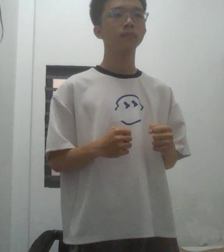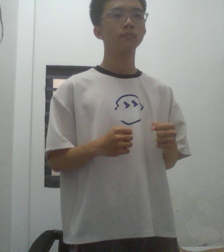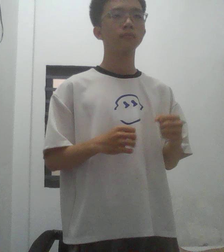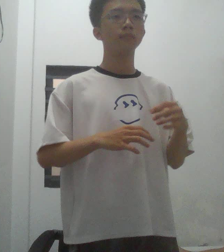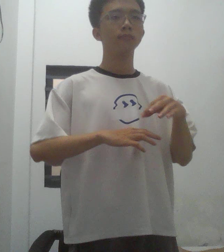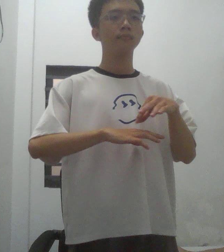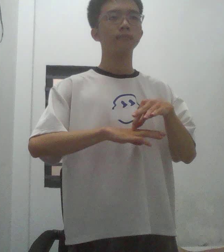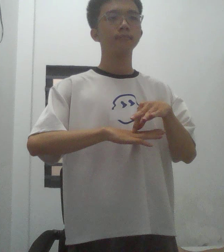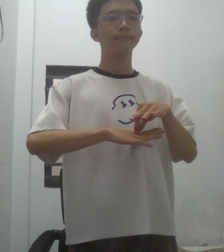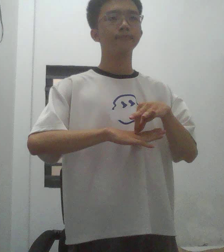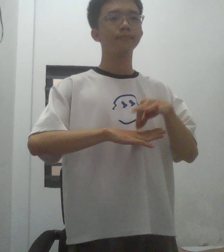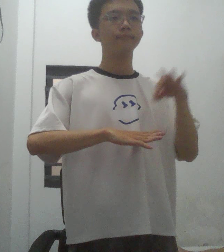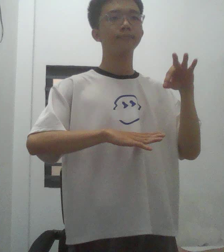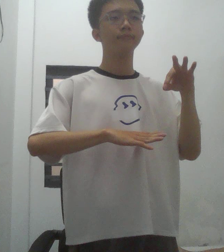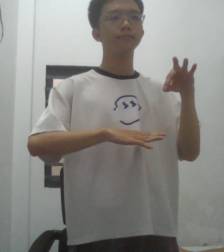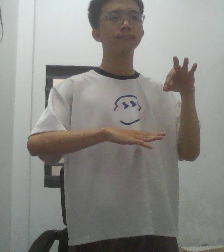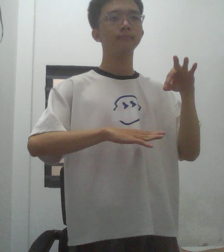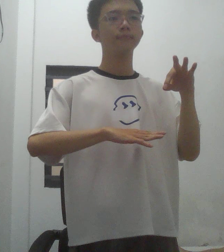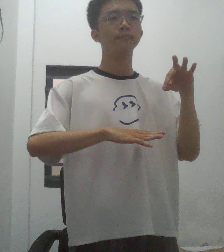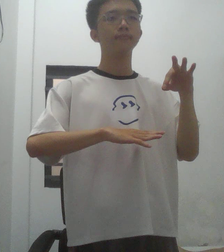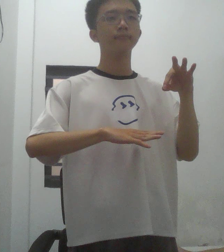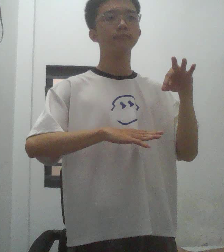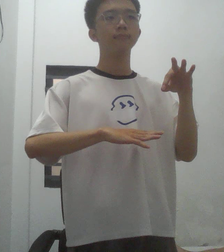tuan